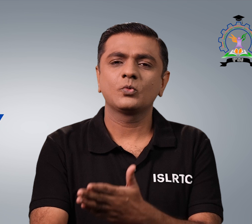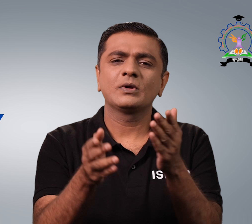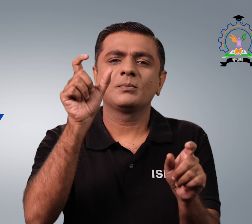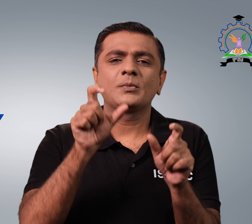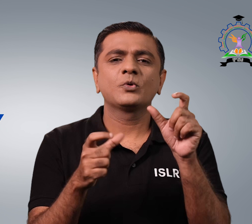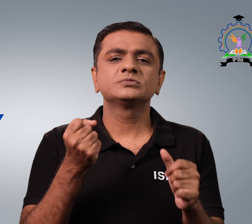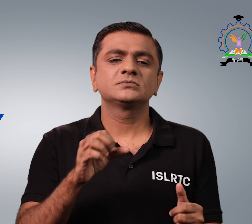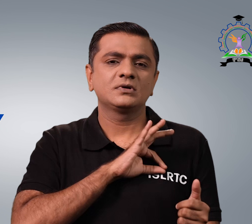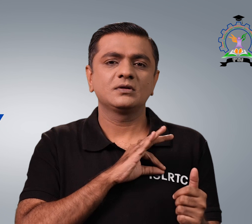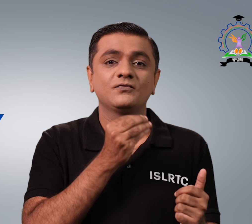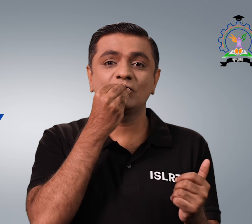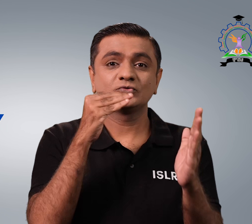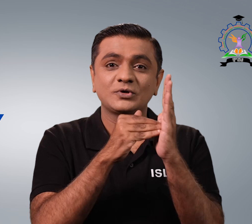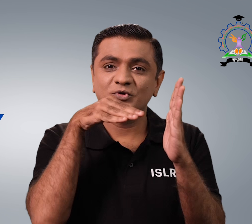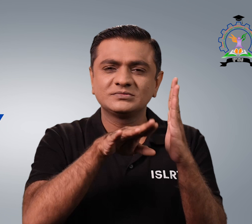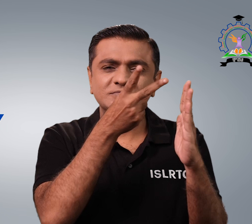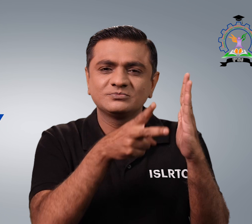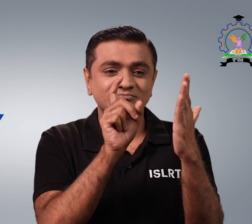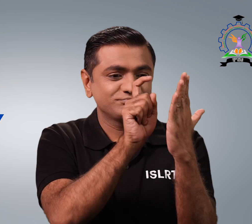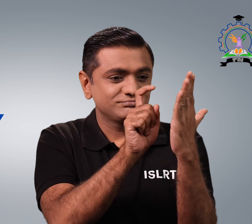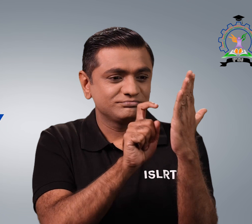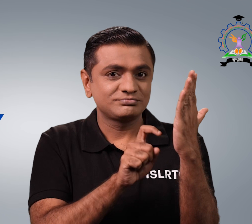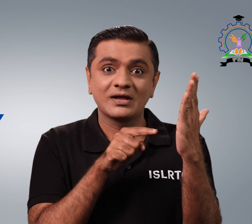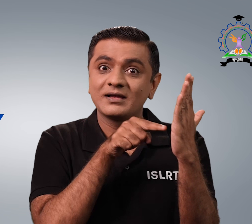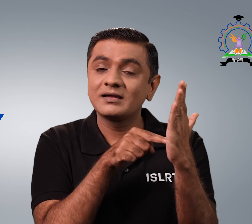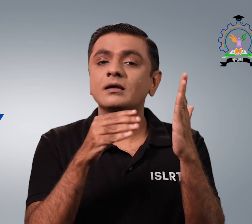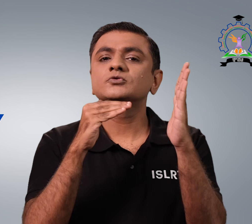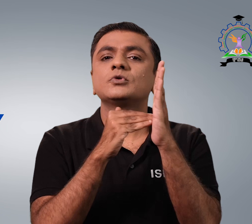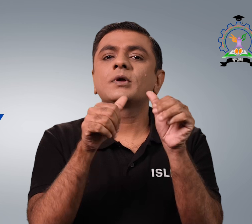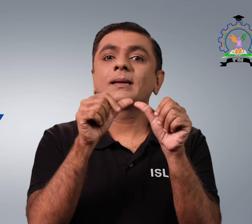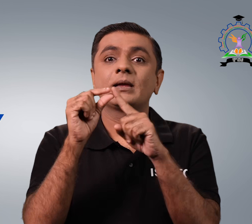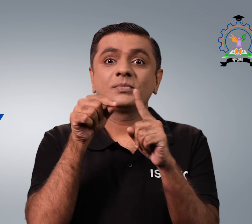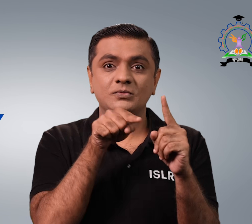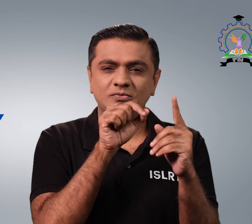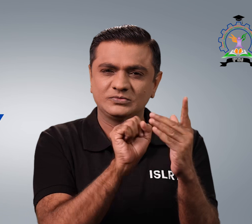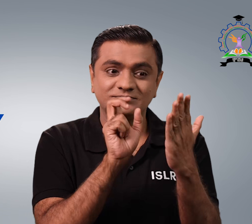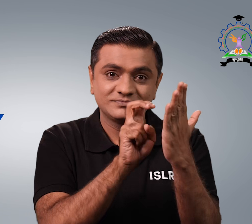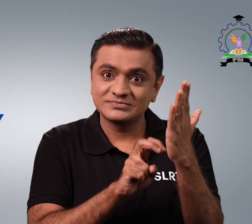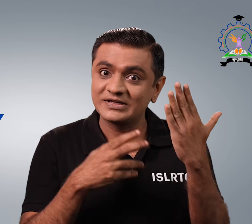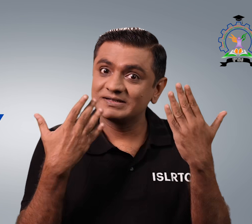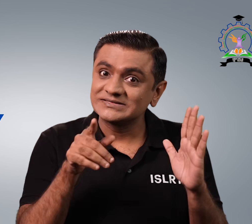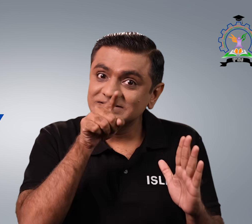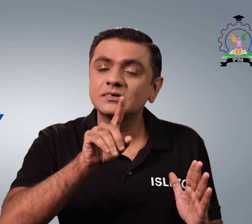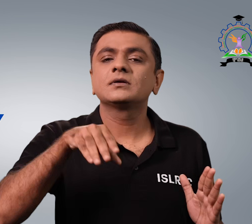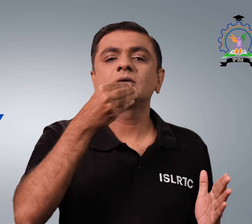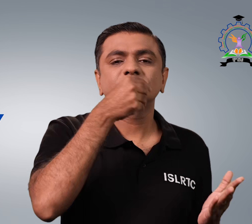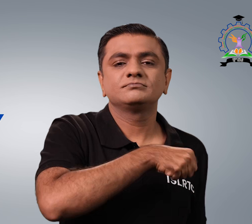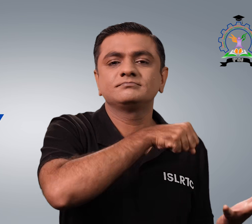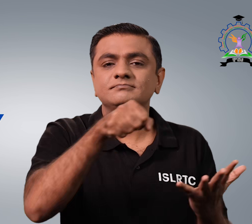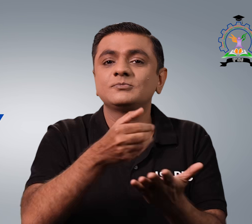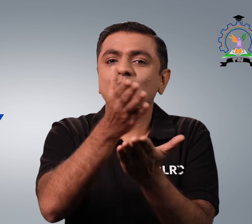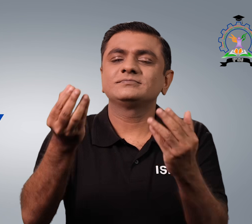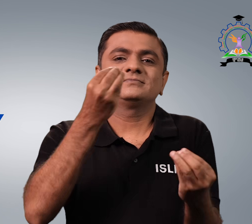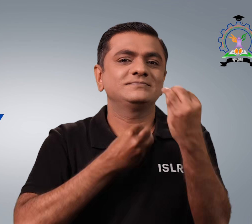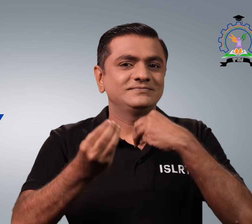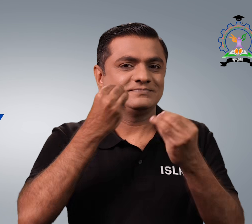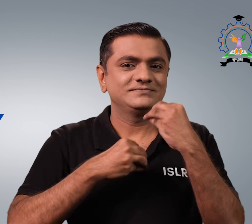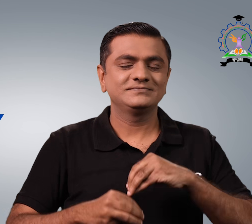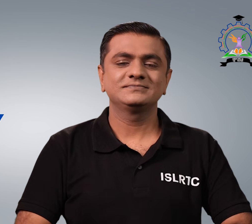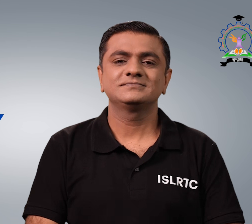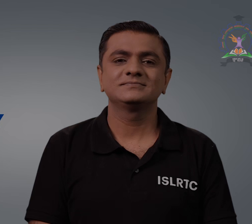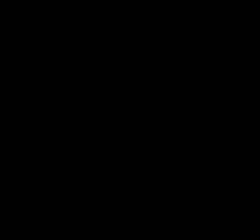Zomato is a food delivery app where customers can order food of their choice online and is delivered to them.